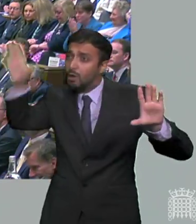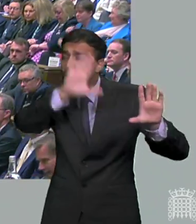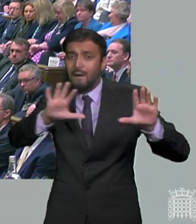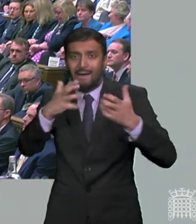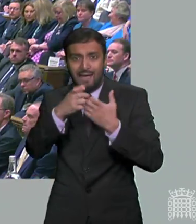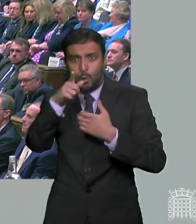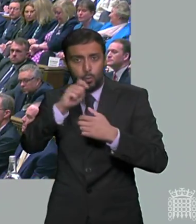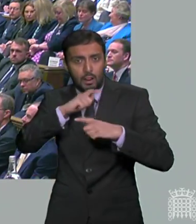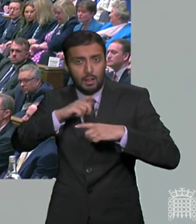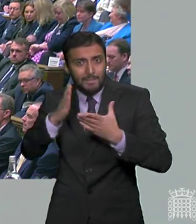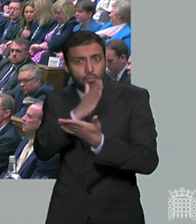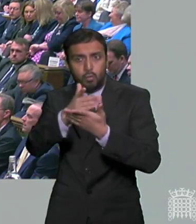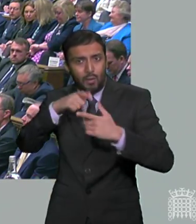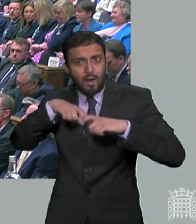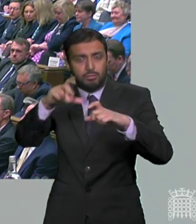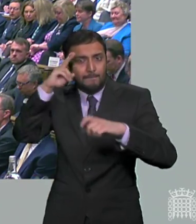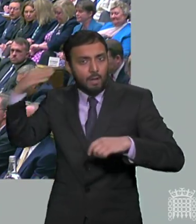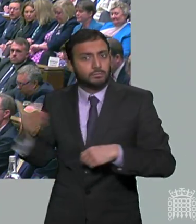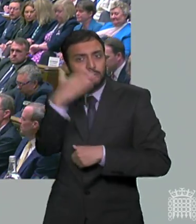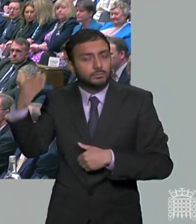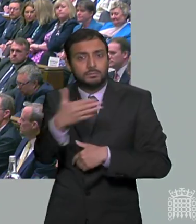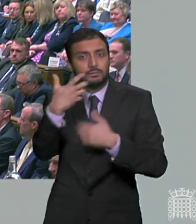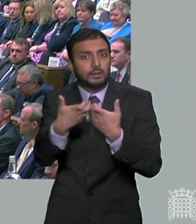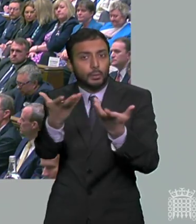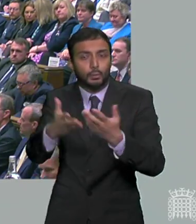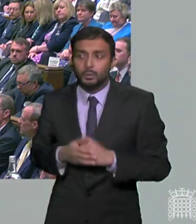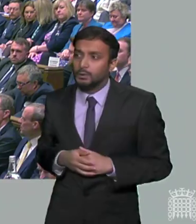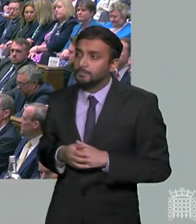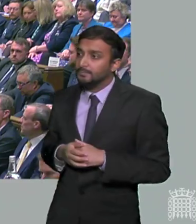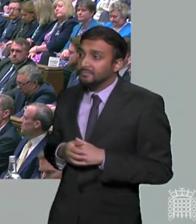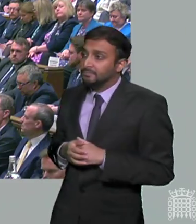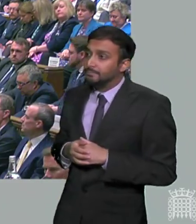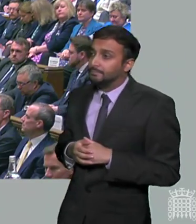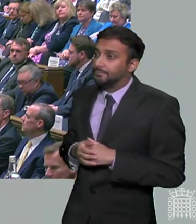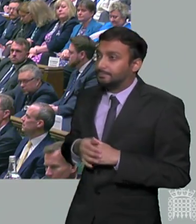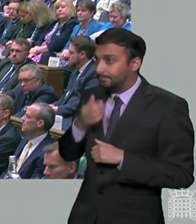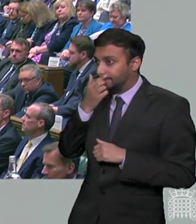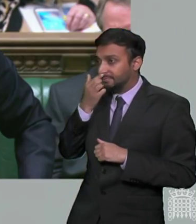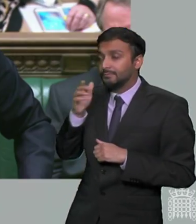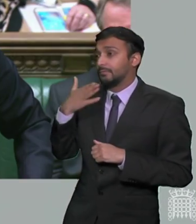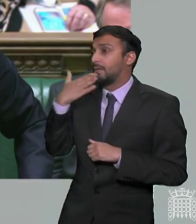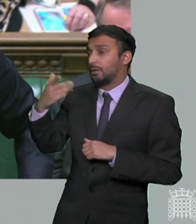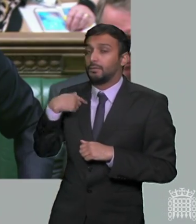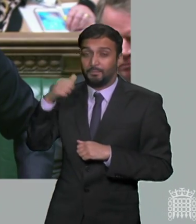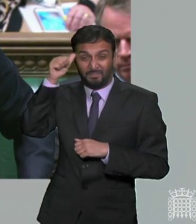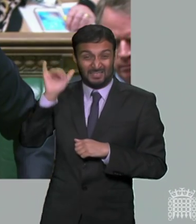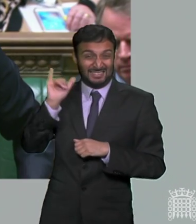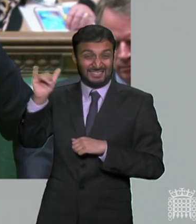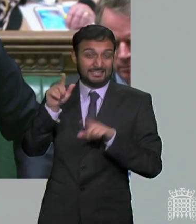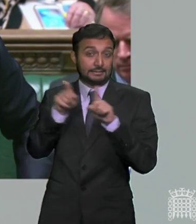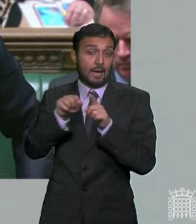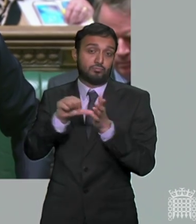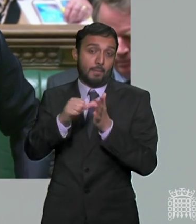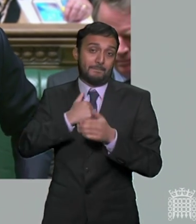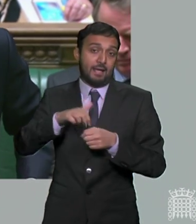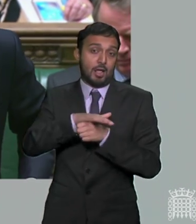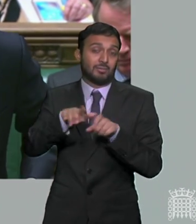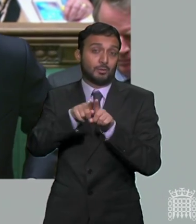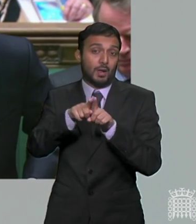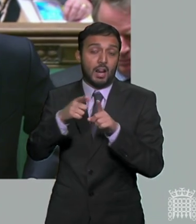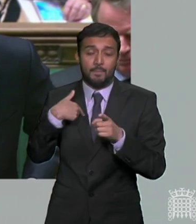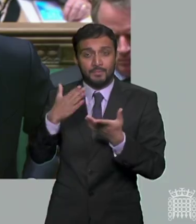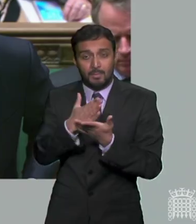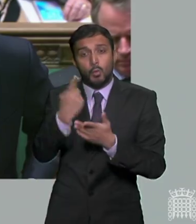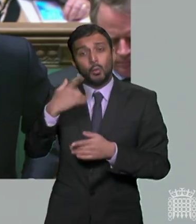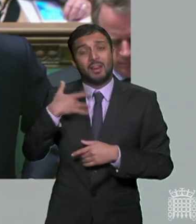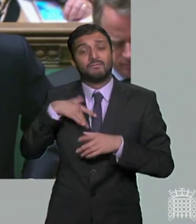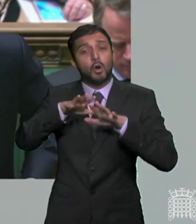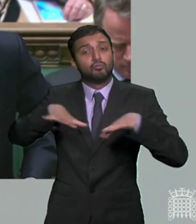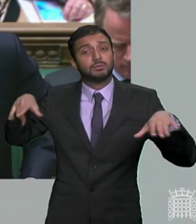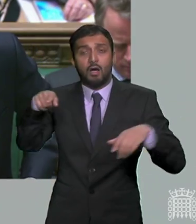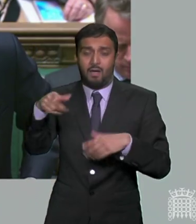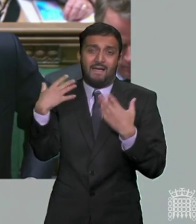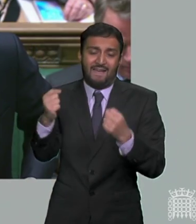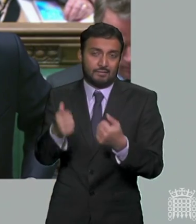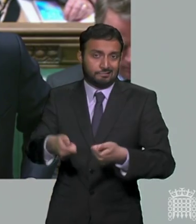My right honourable Friend is absolutely right. He knows that I share exactly the same challenge in our rural areas of making sure that our constituents have access to the bus services they need.